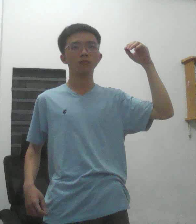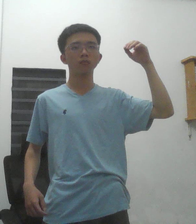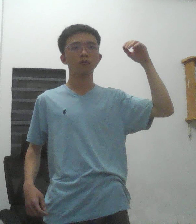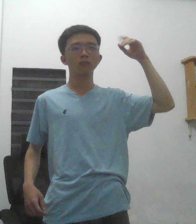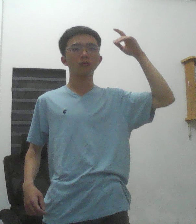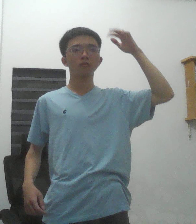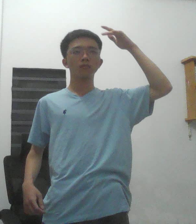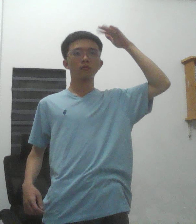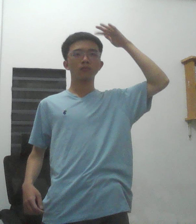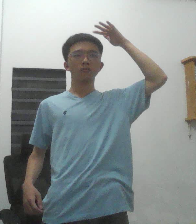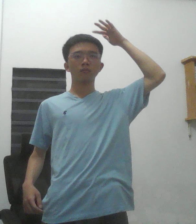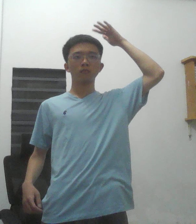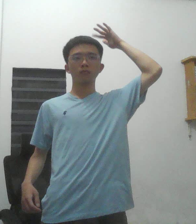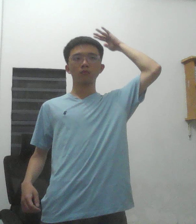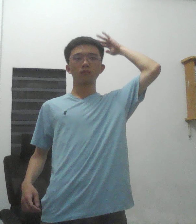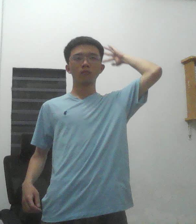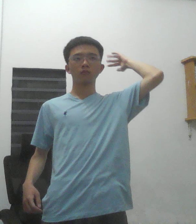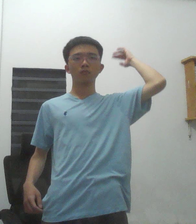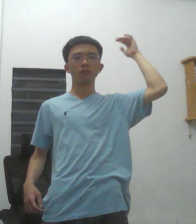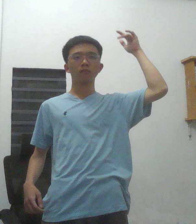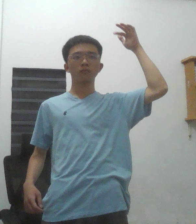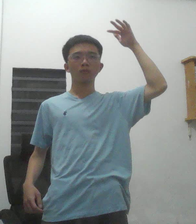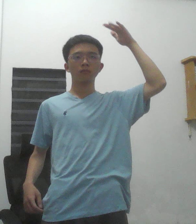vo ly